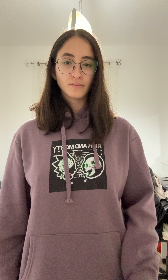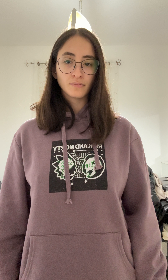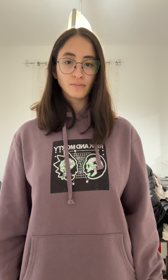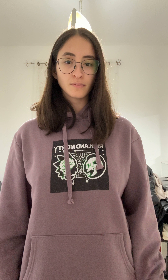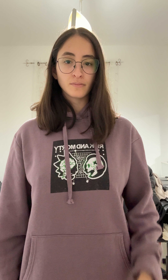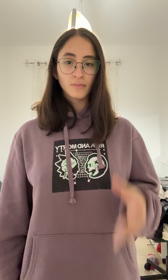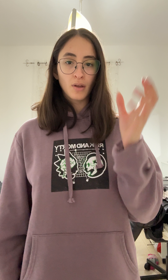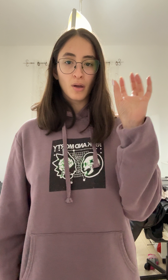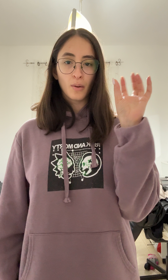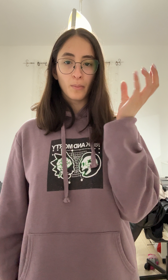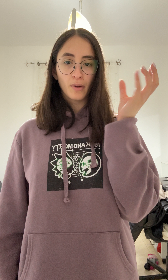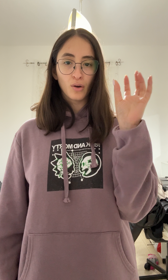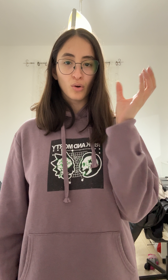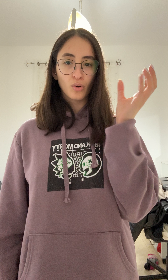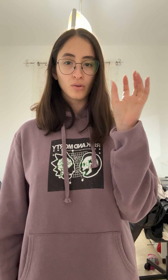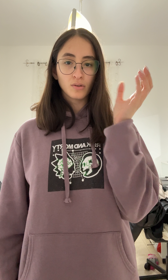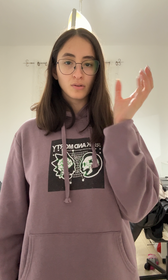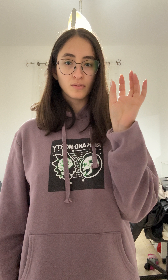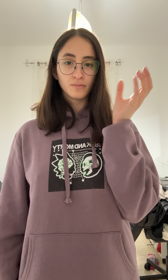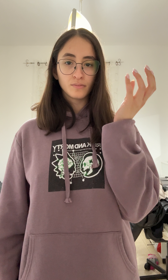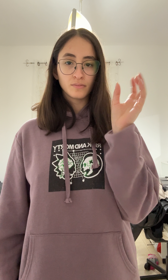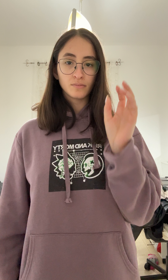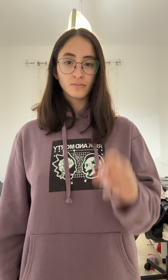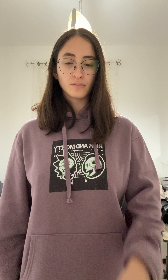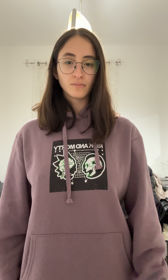פירות